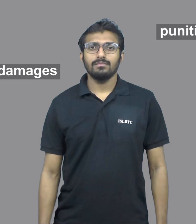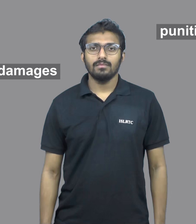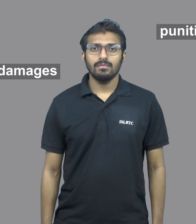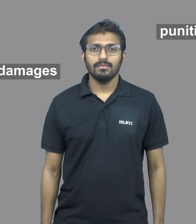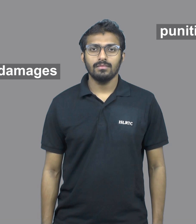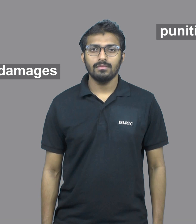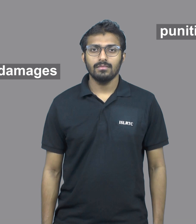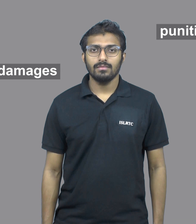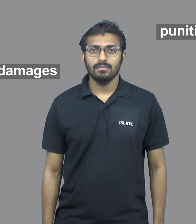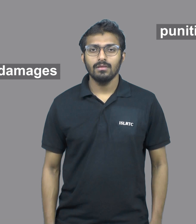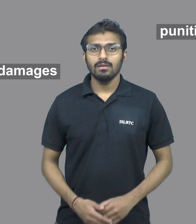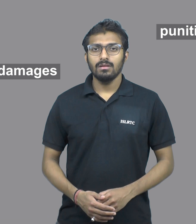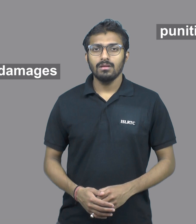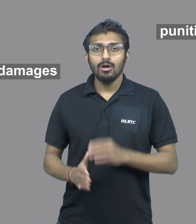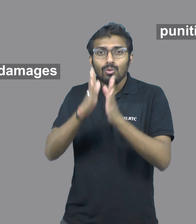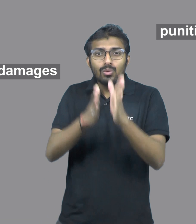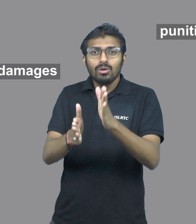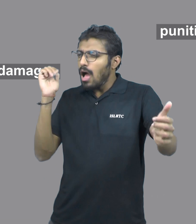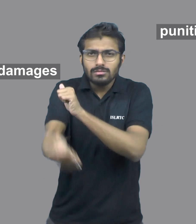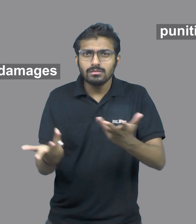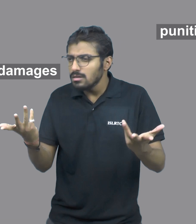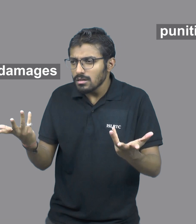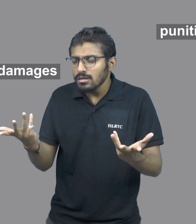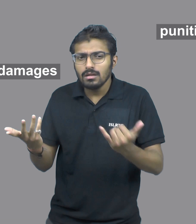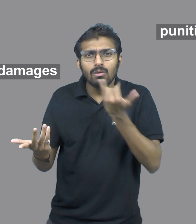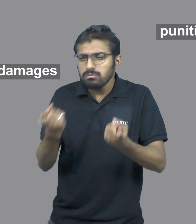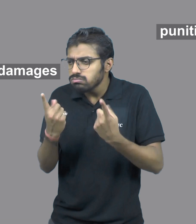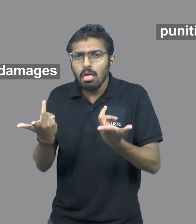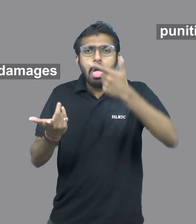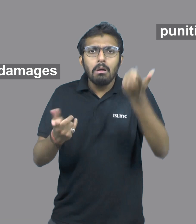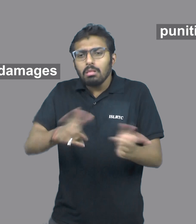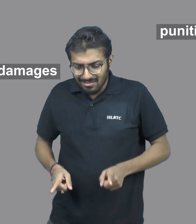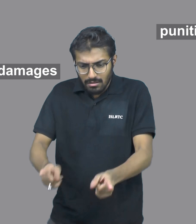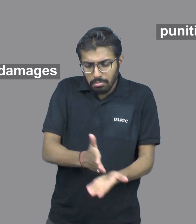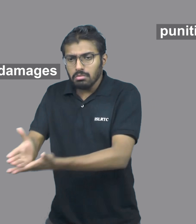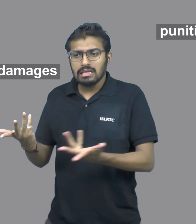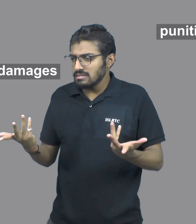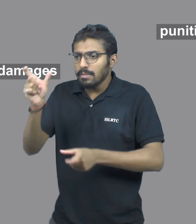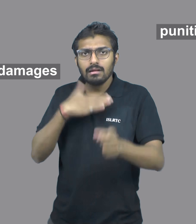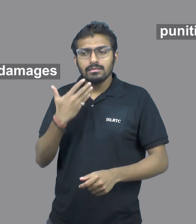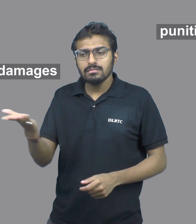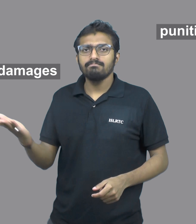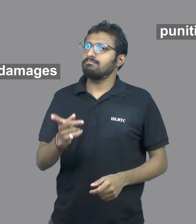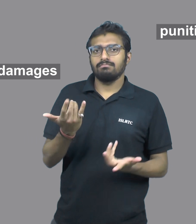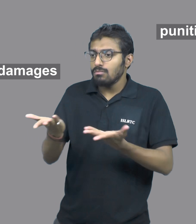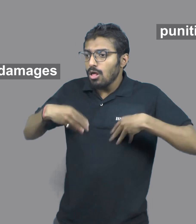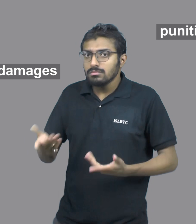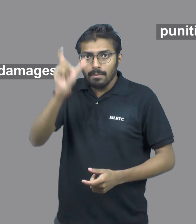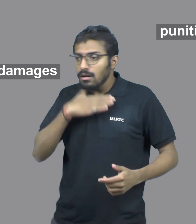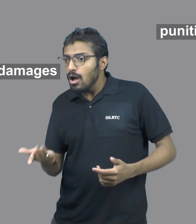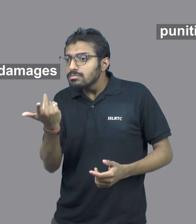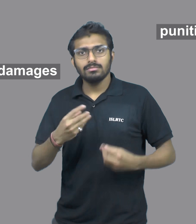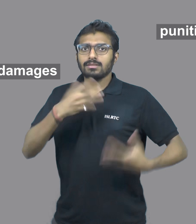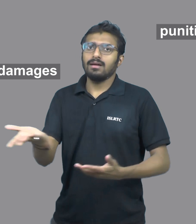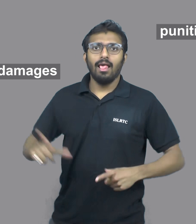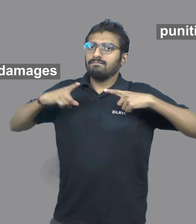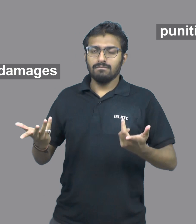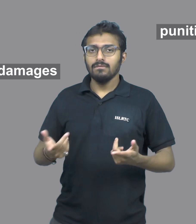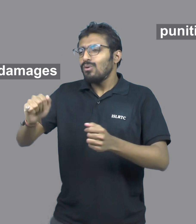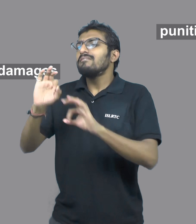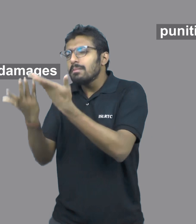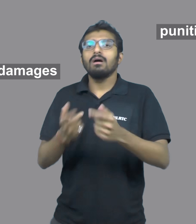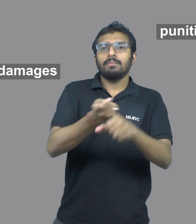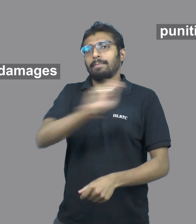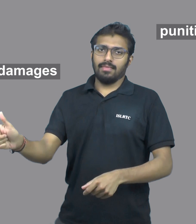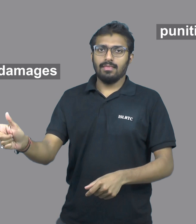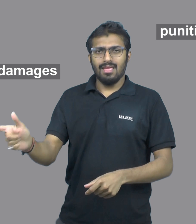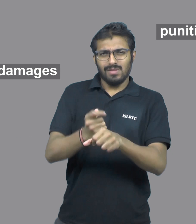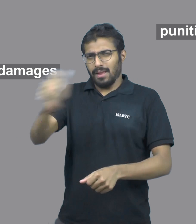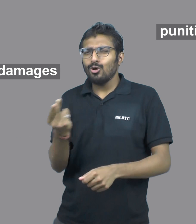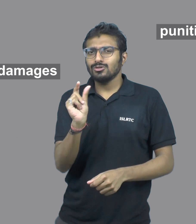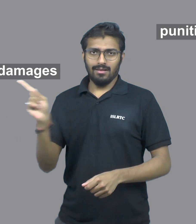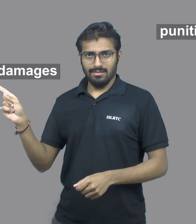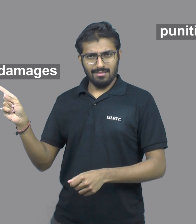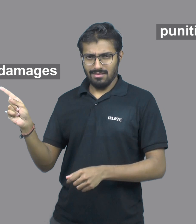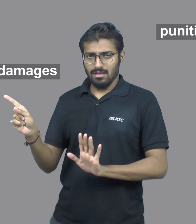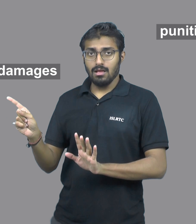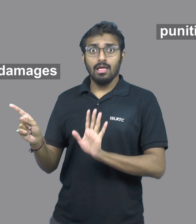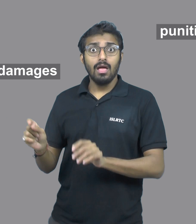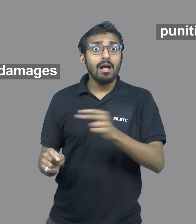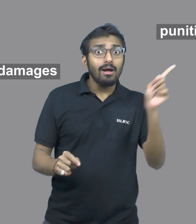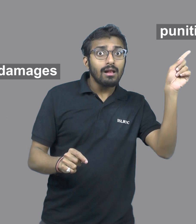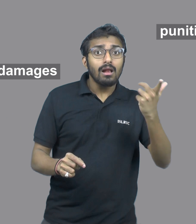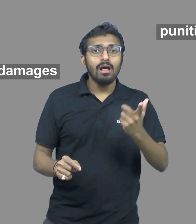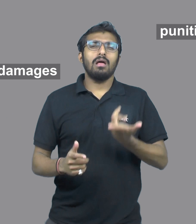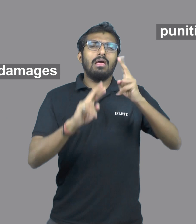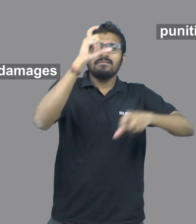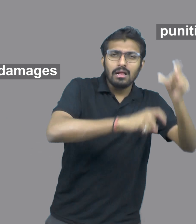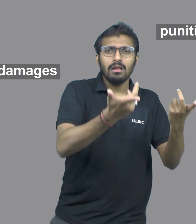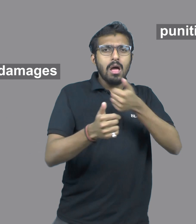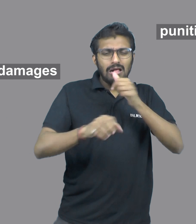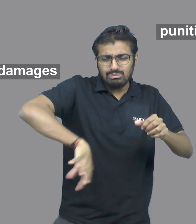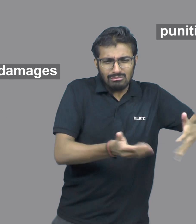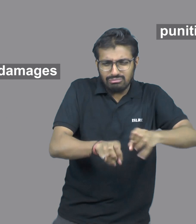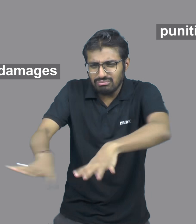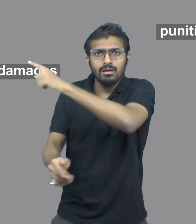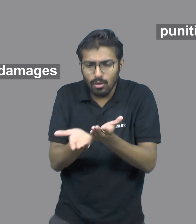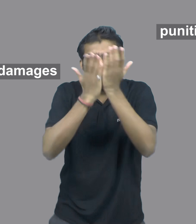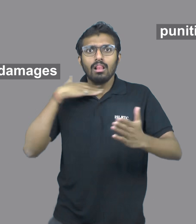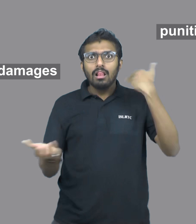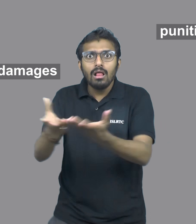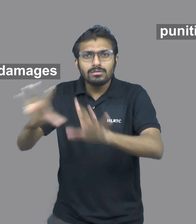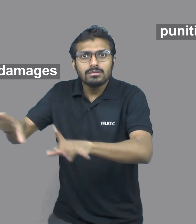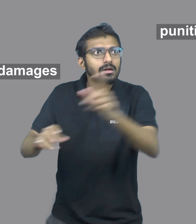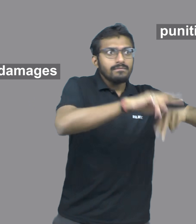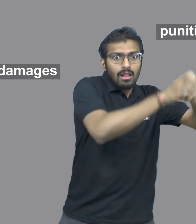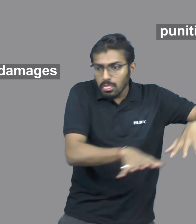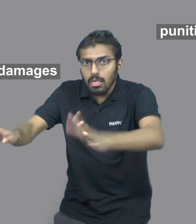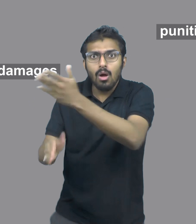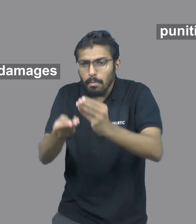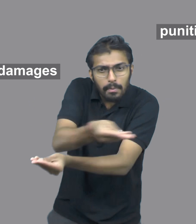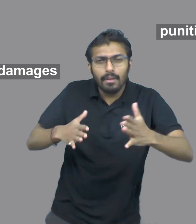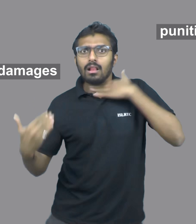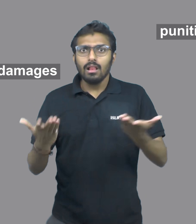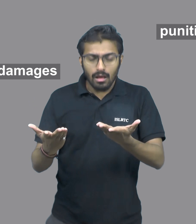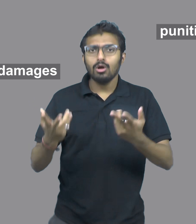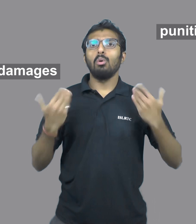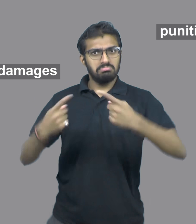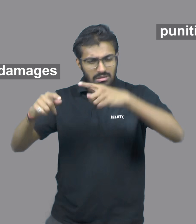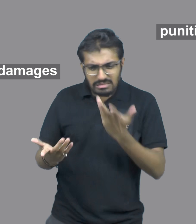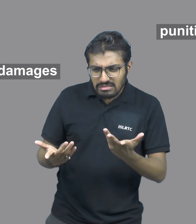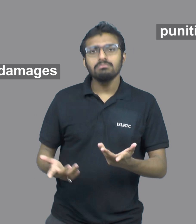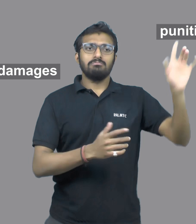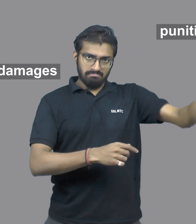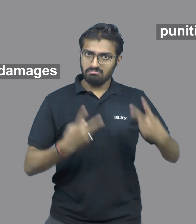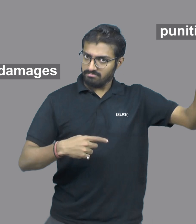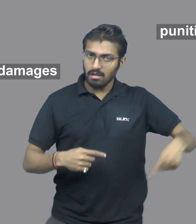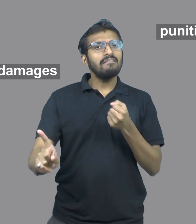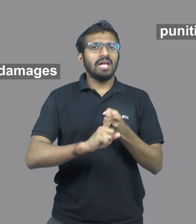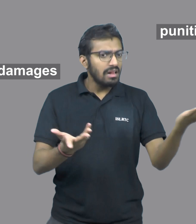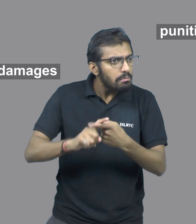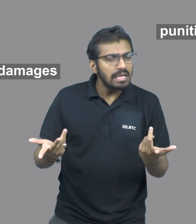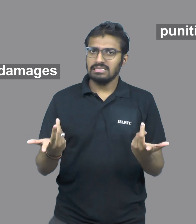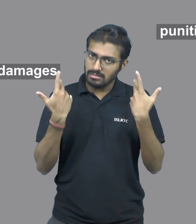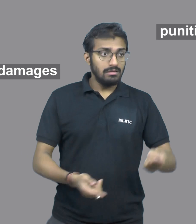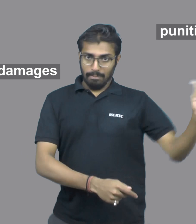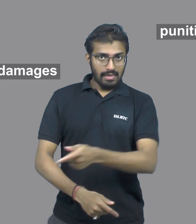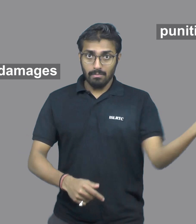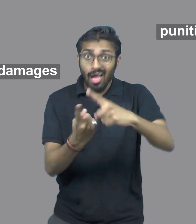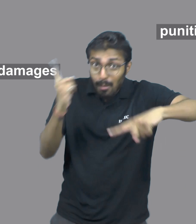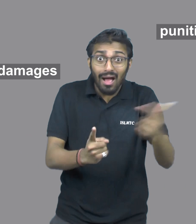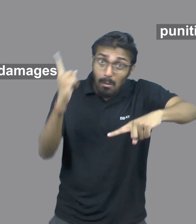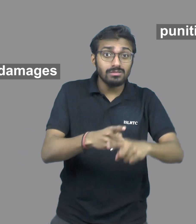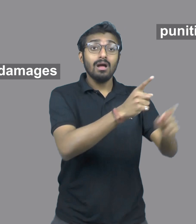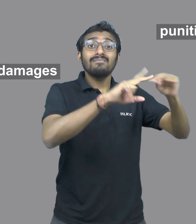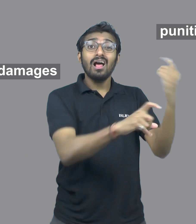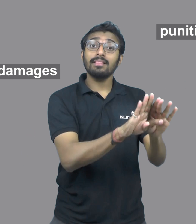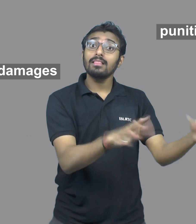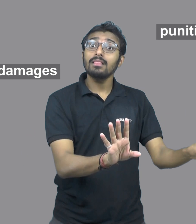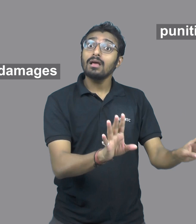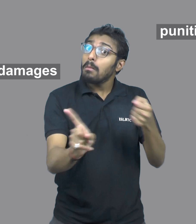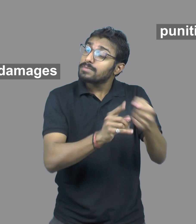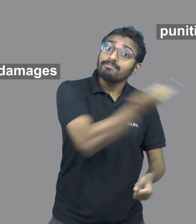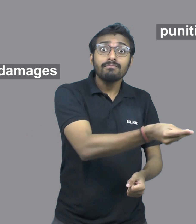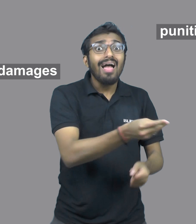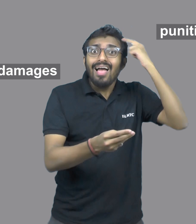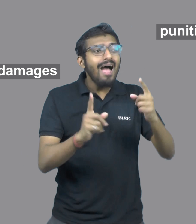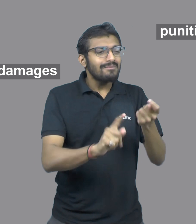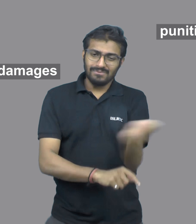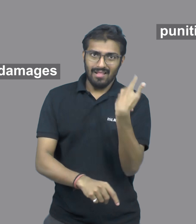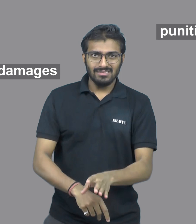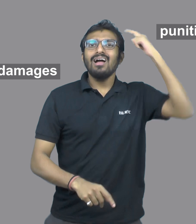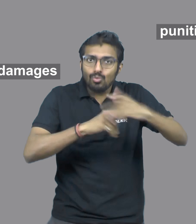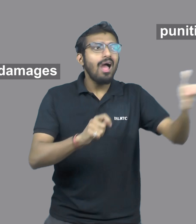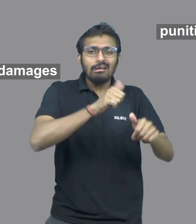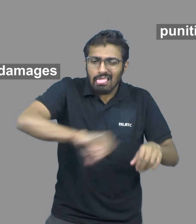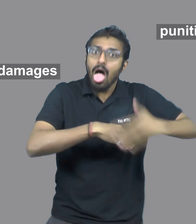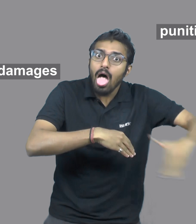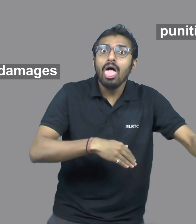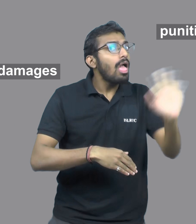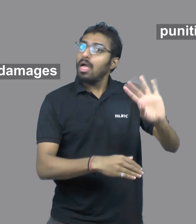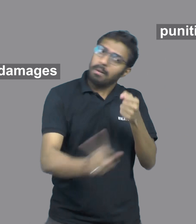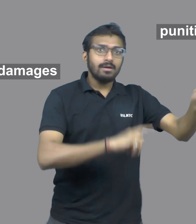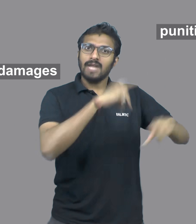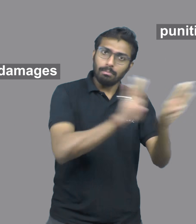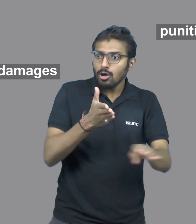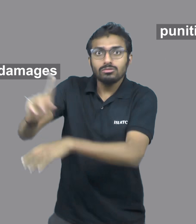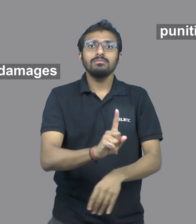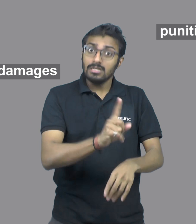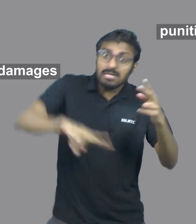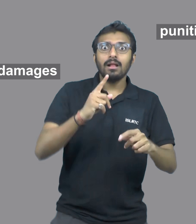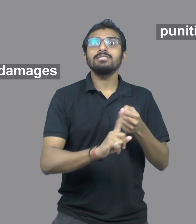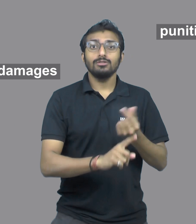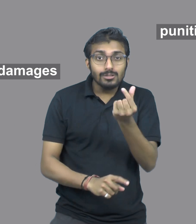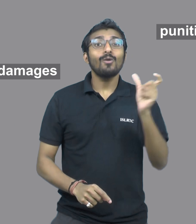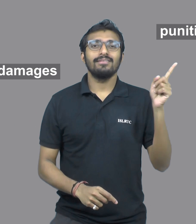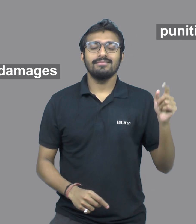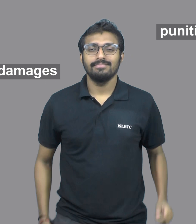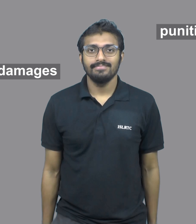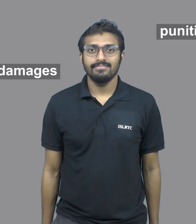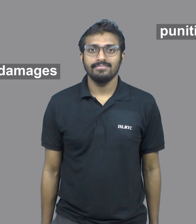Compensatory Damages Punitive Damages